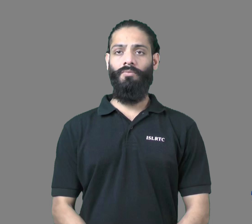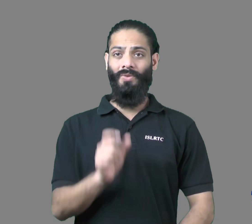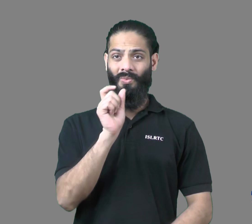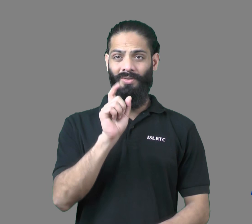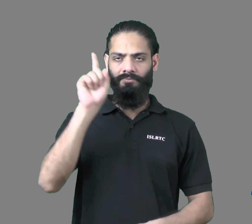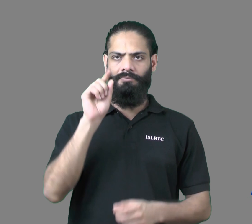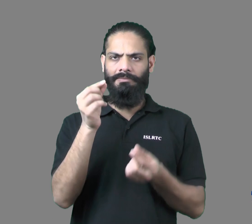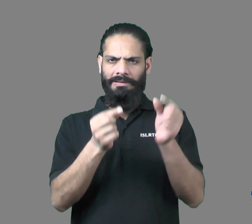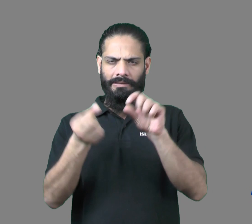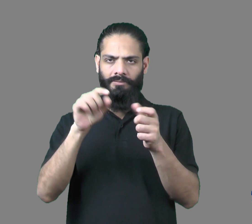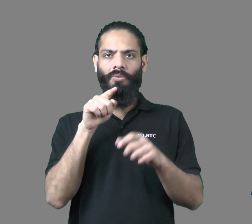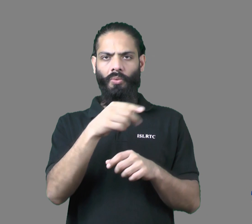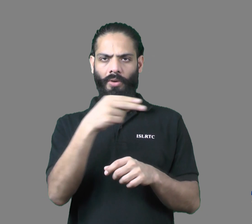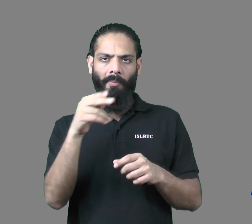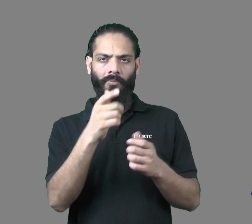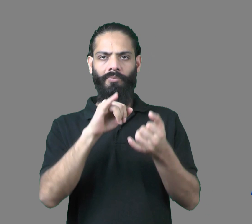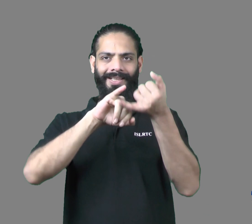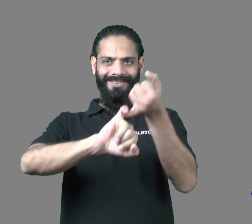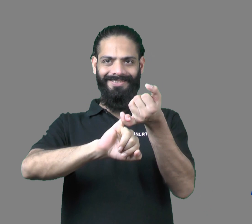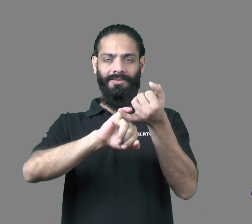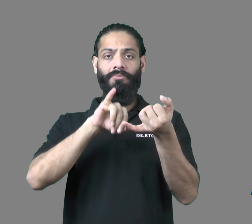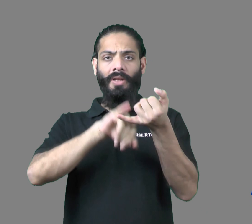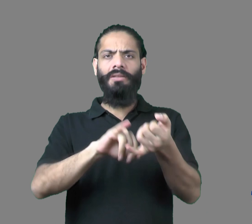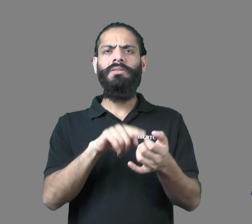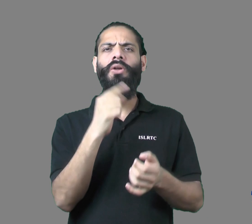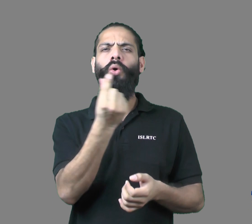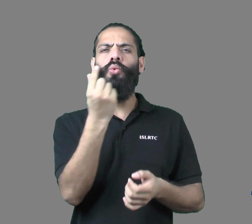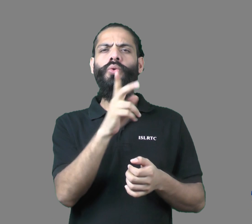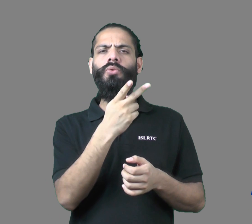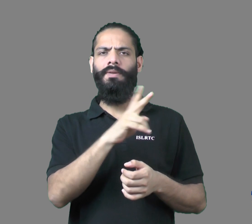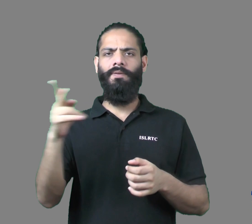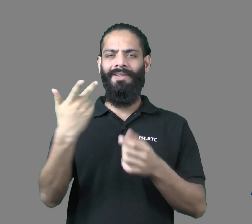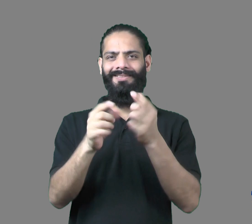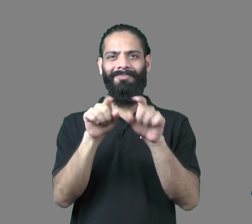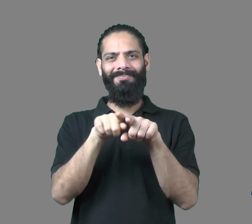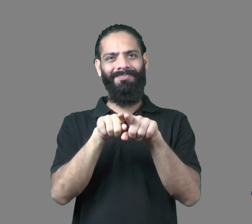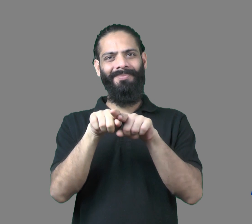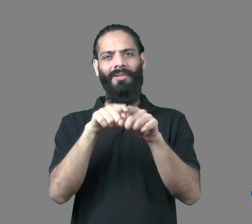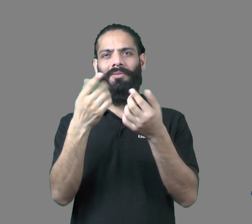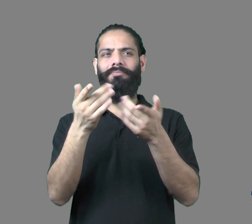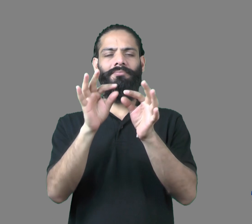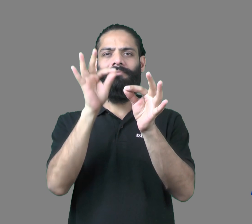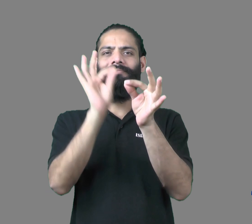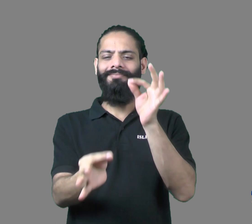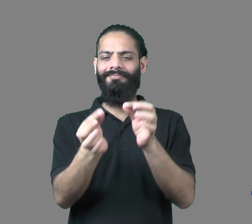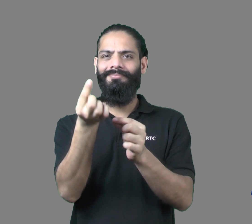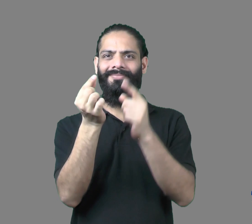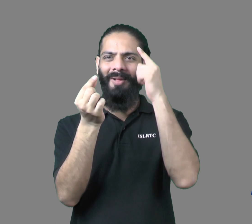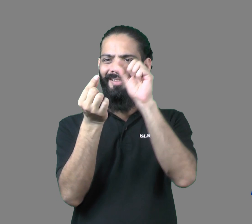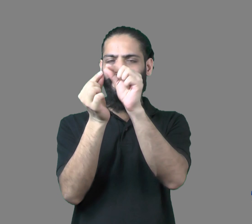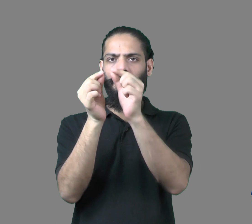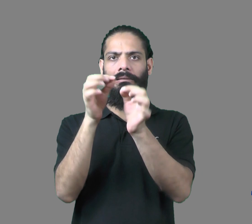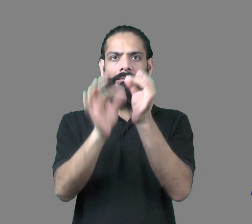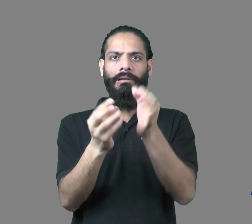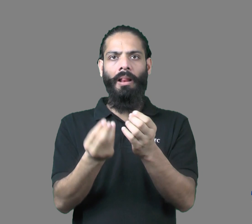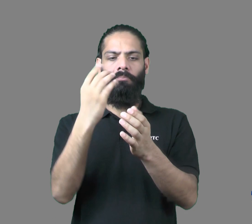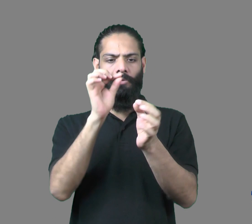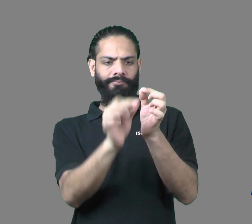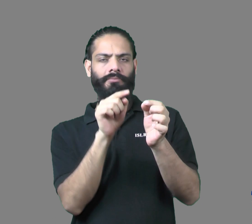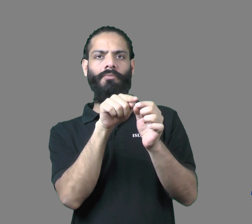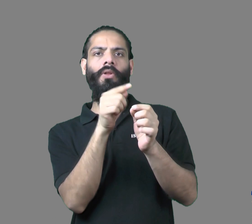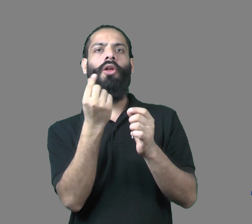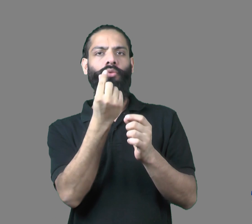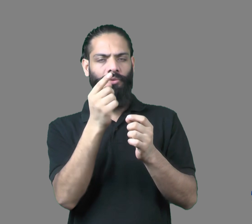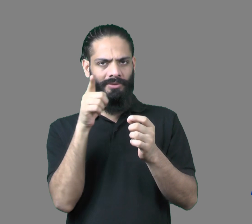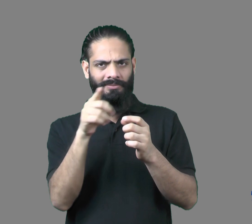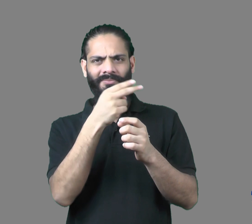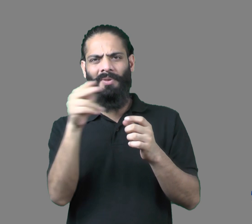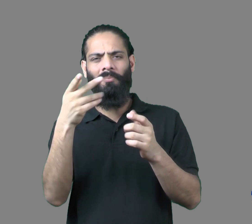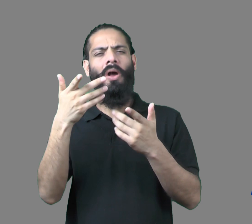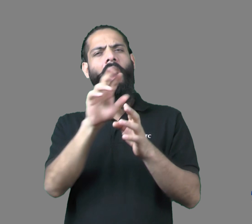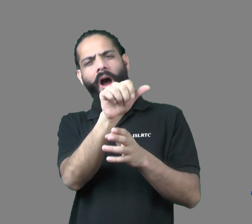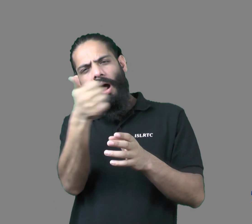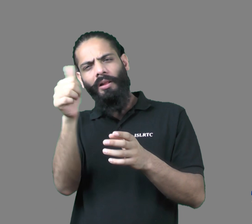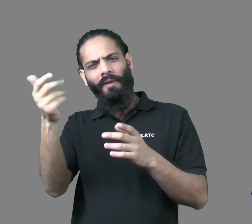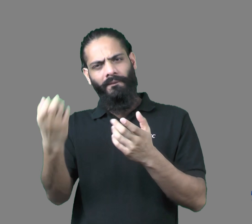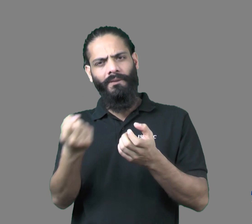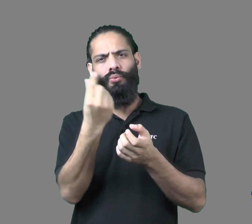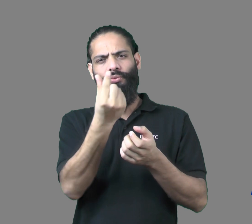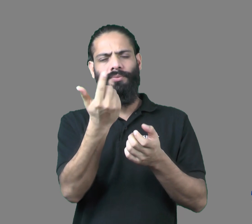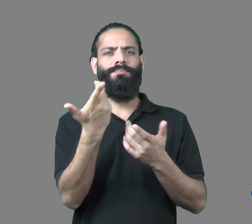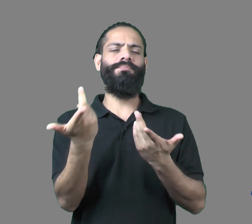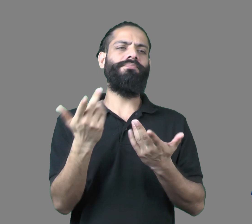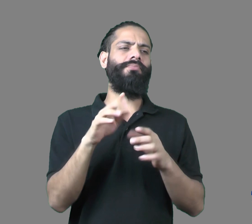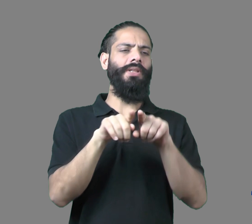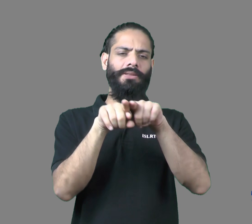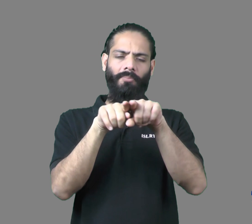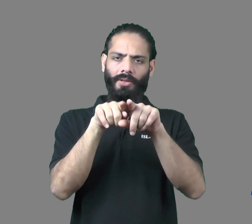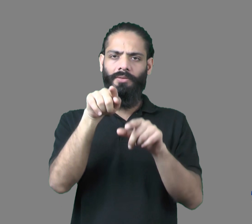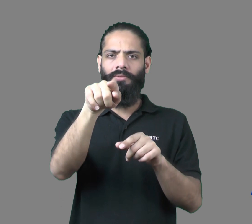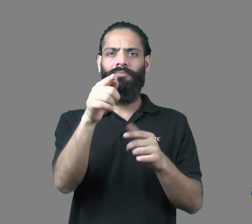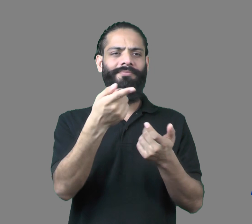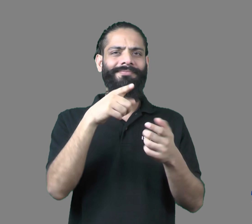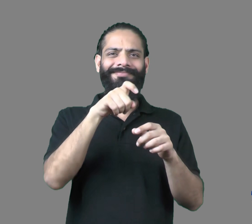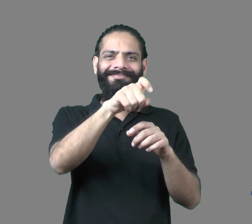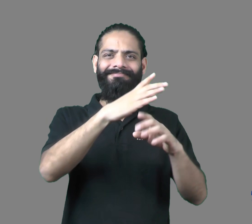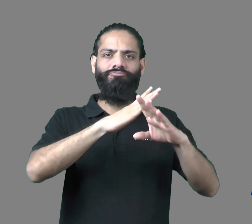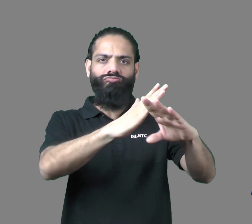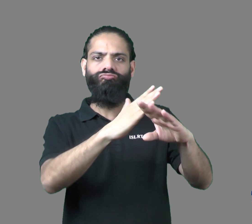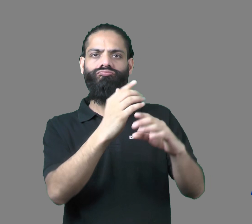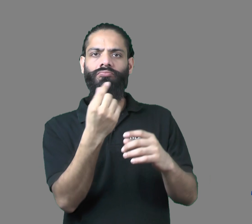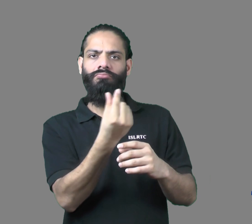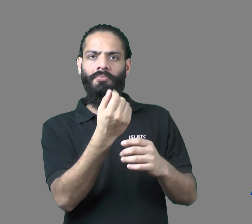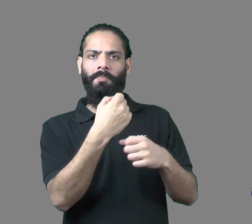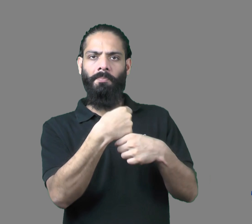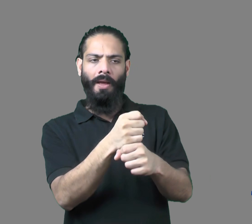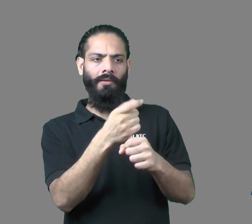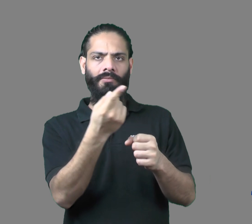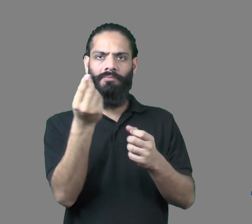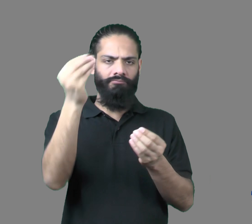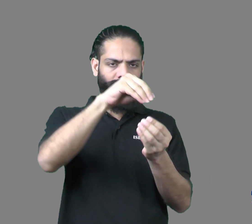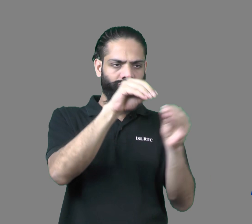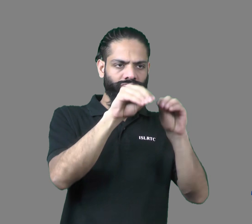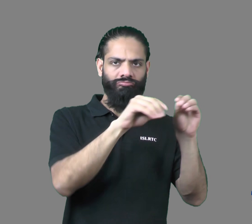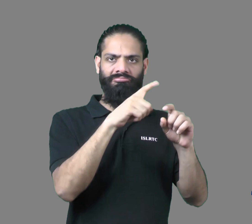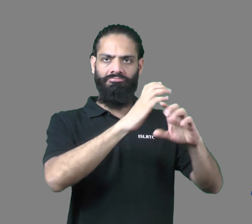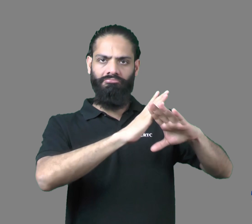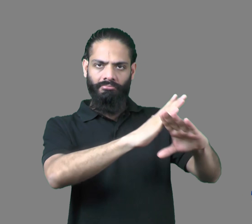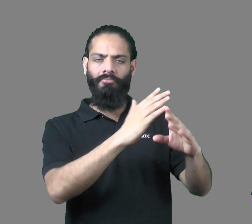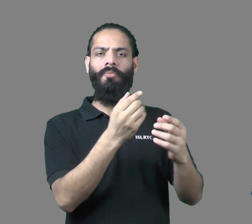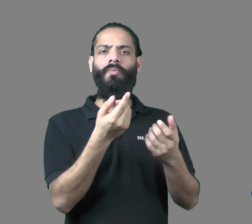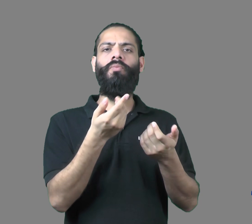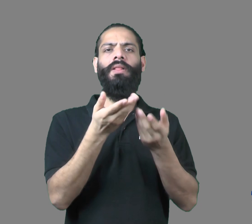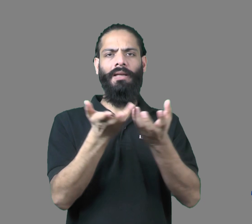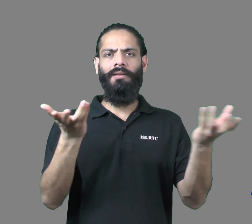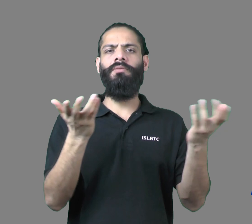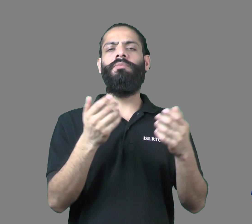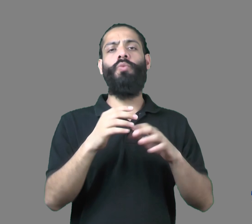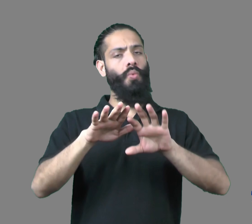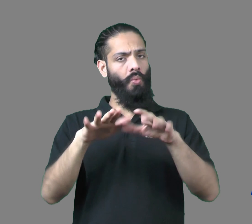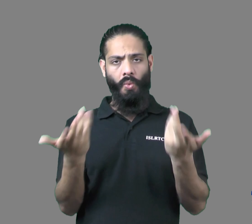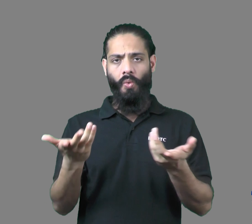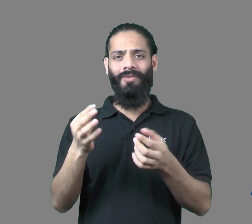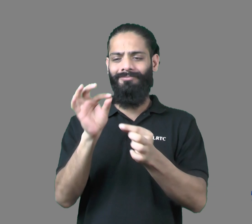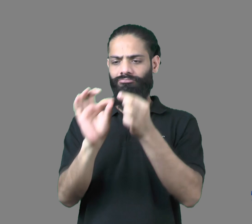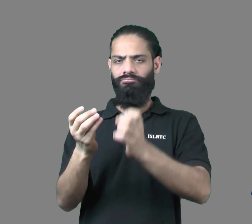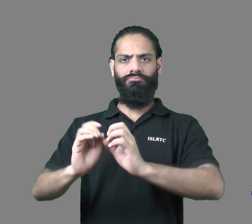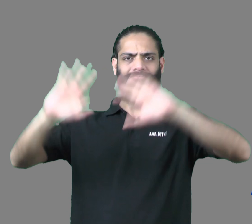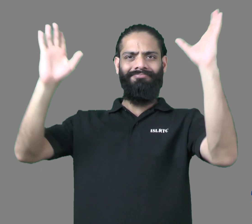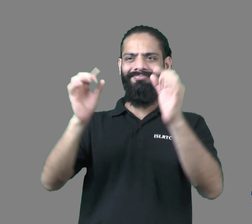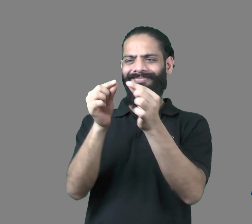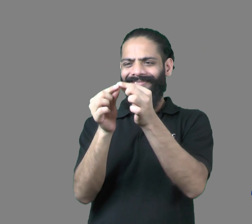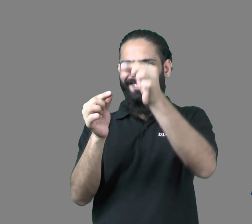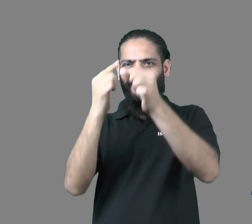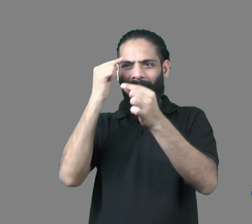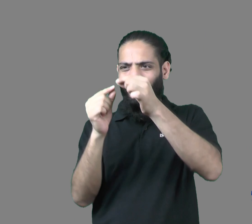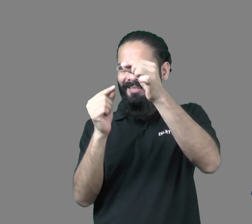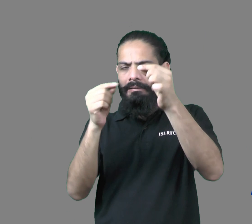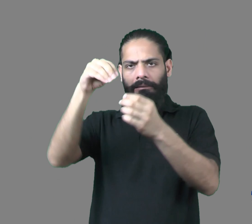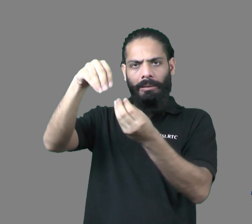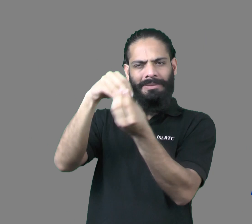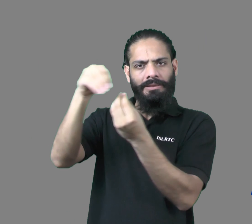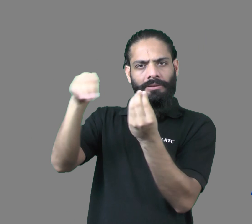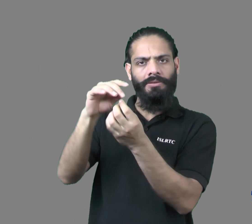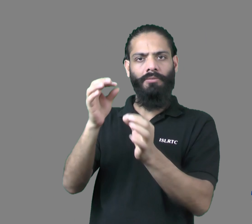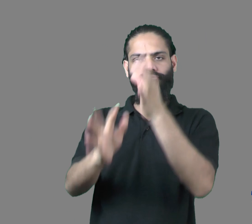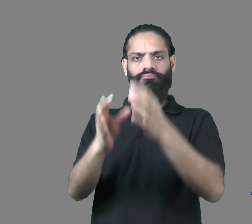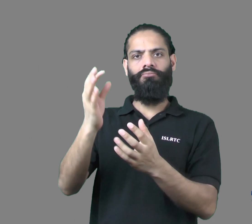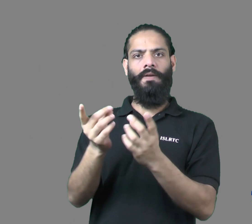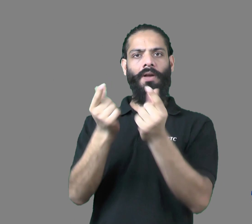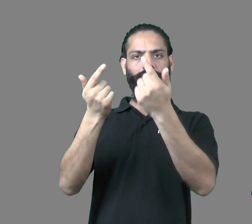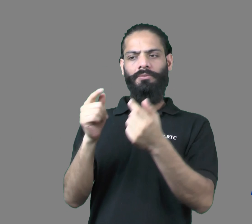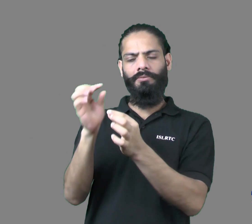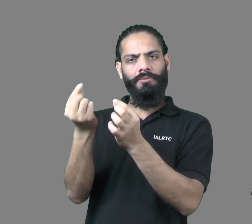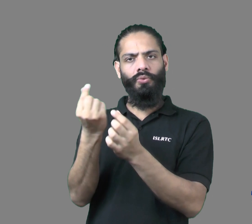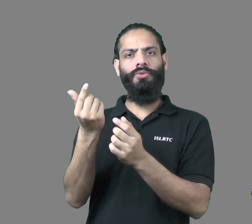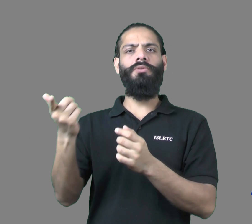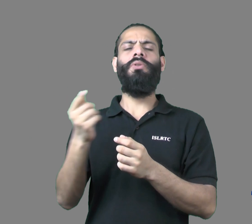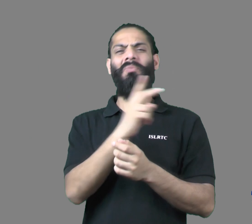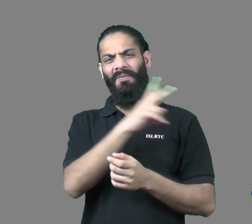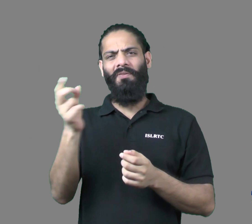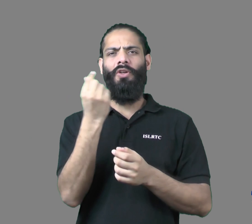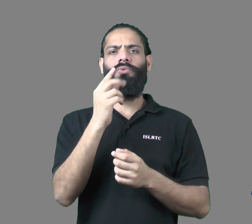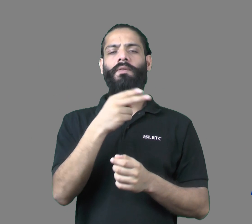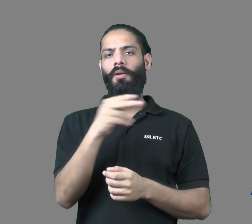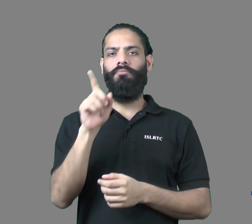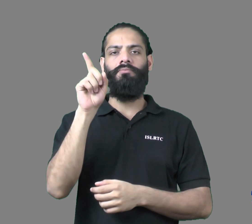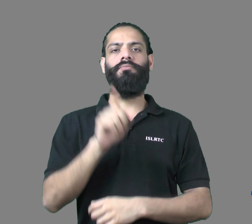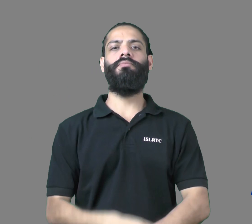Sulphur